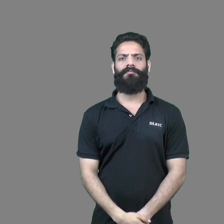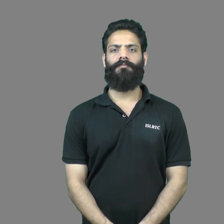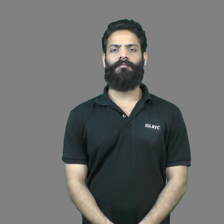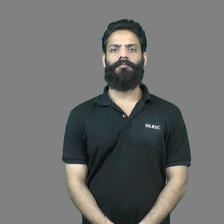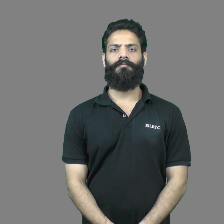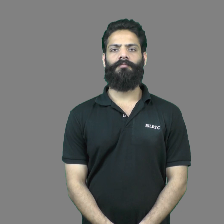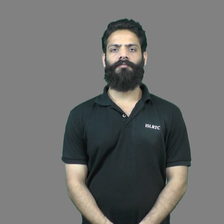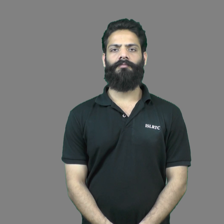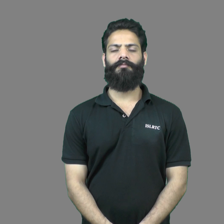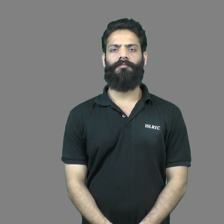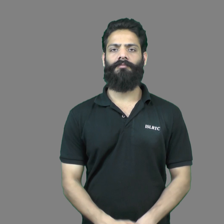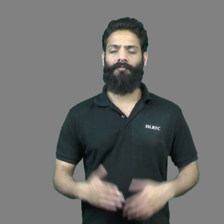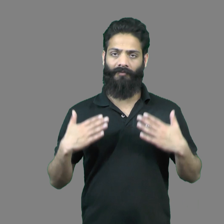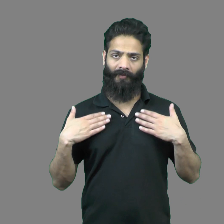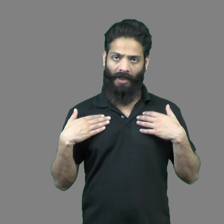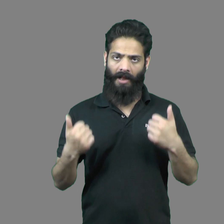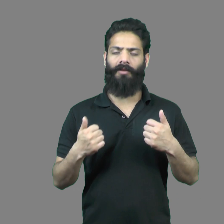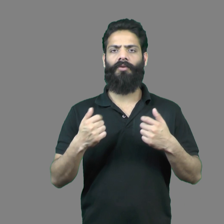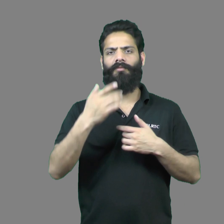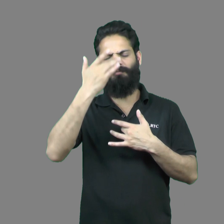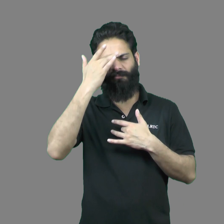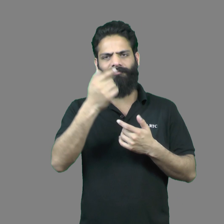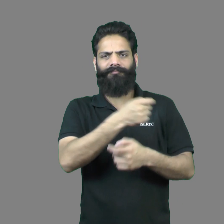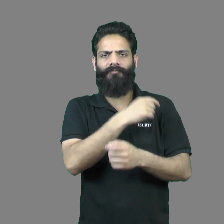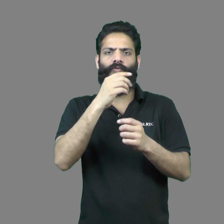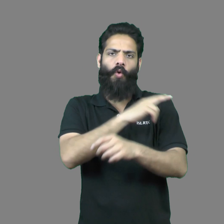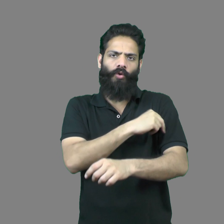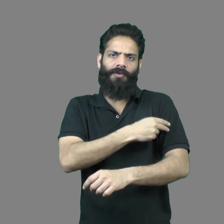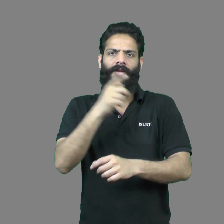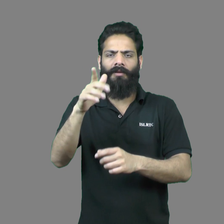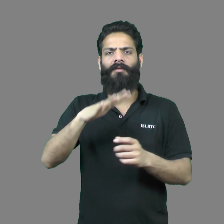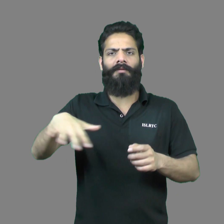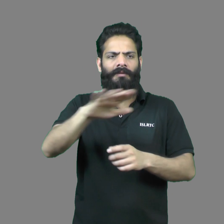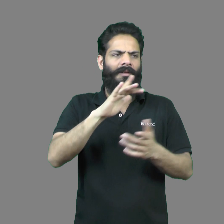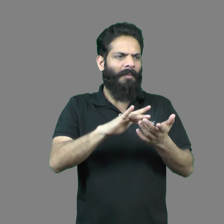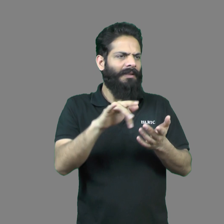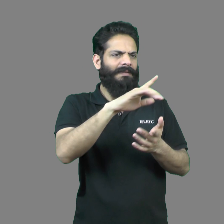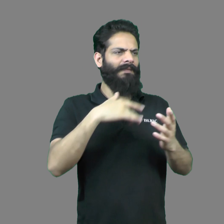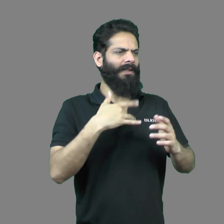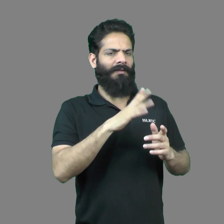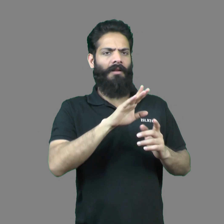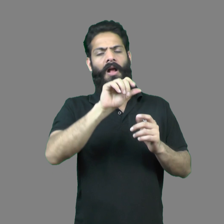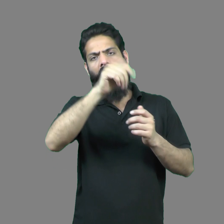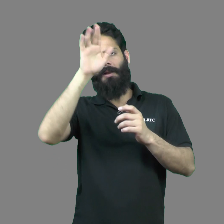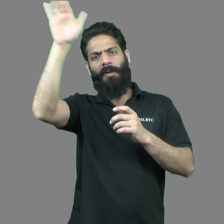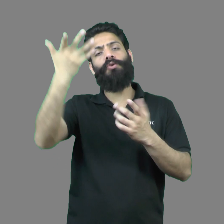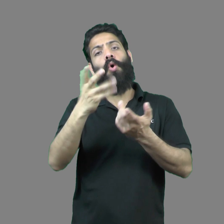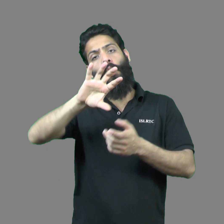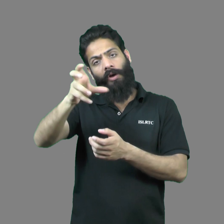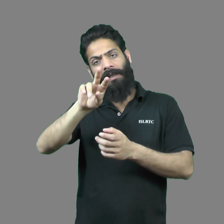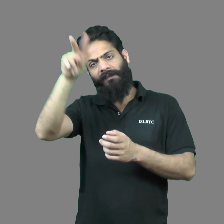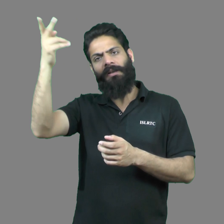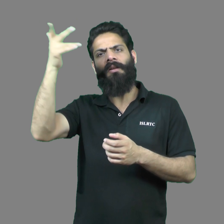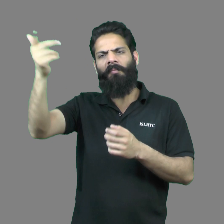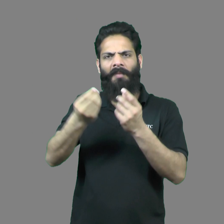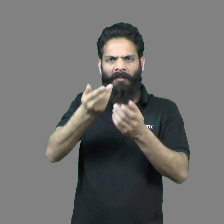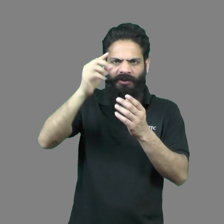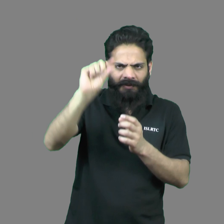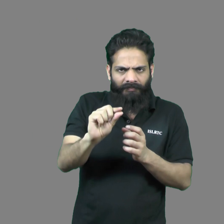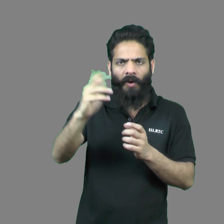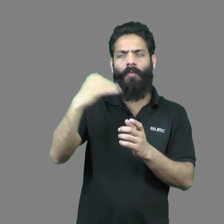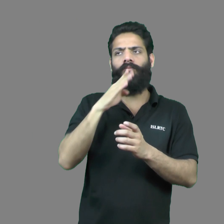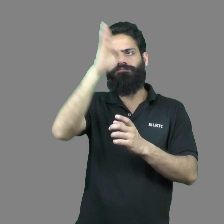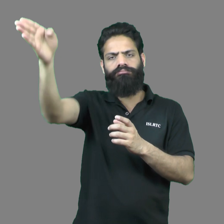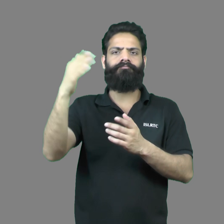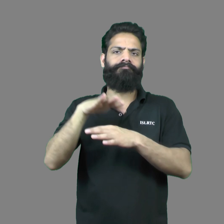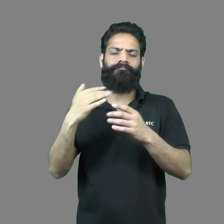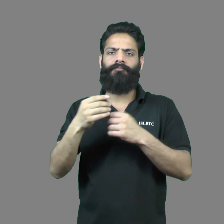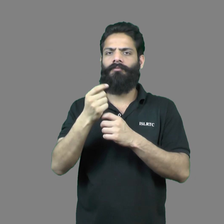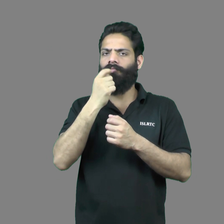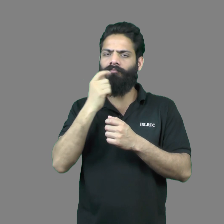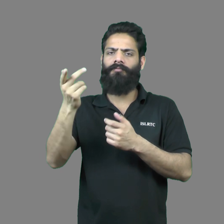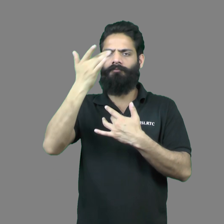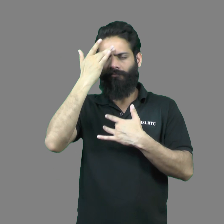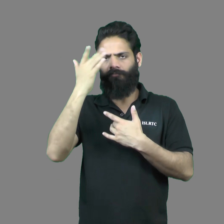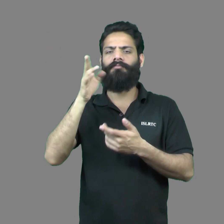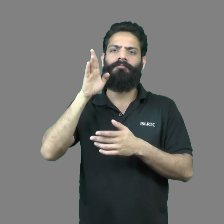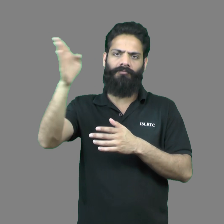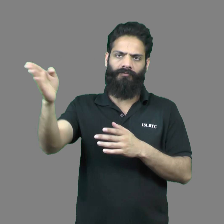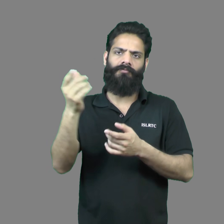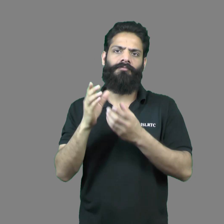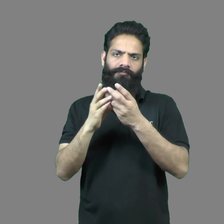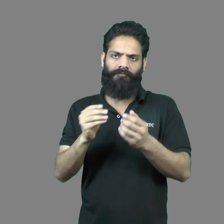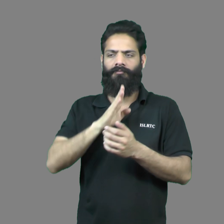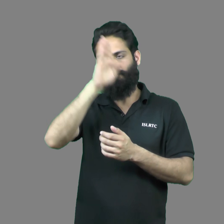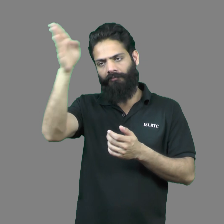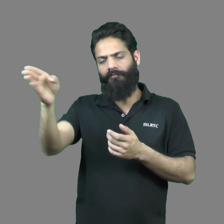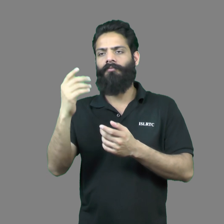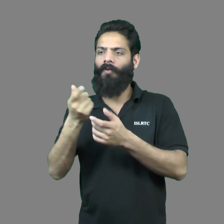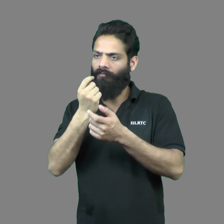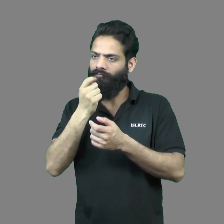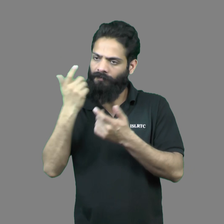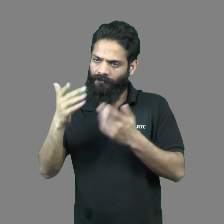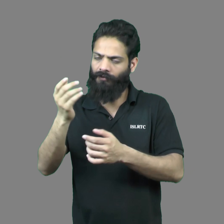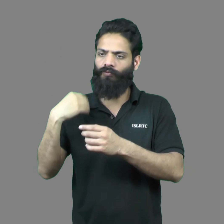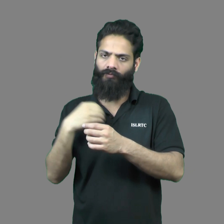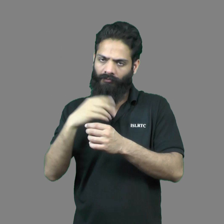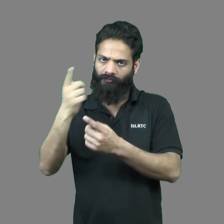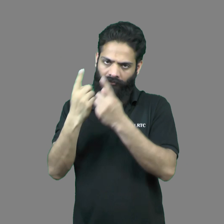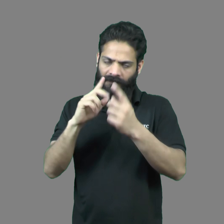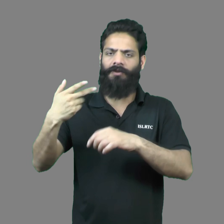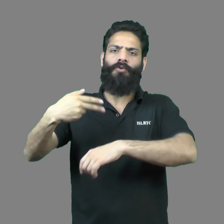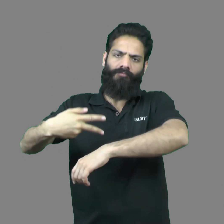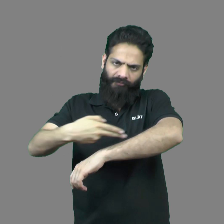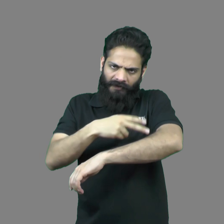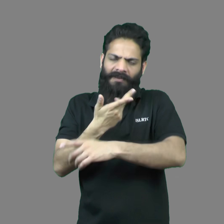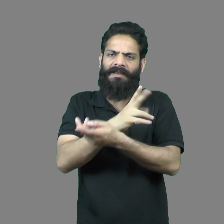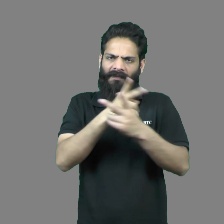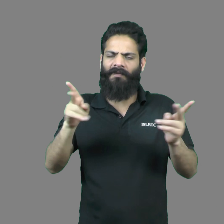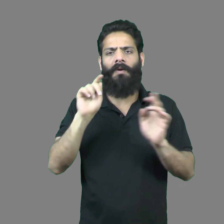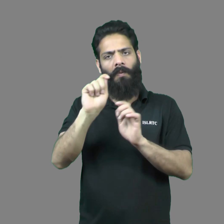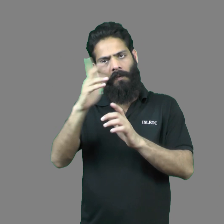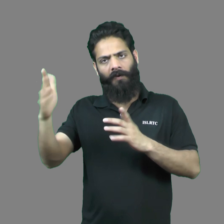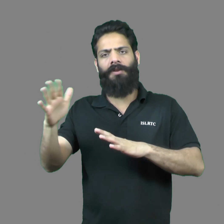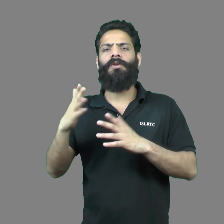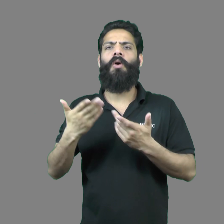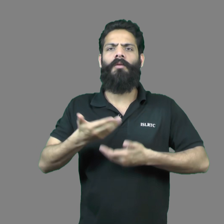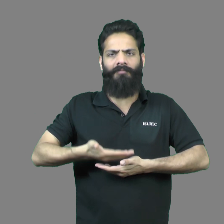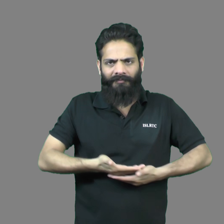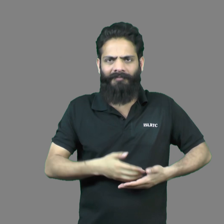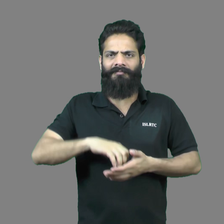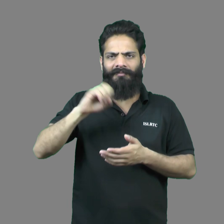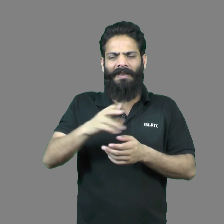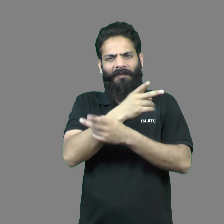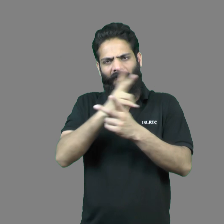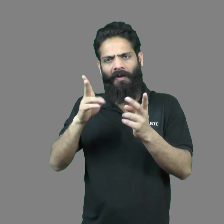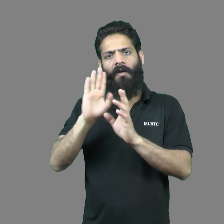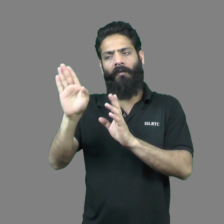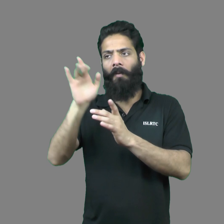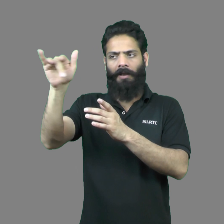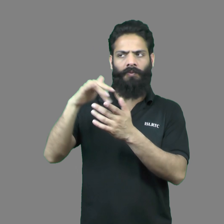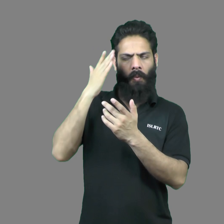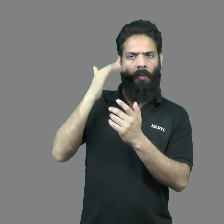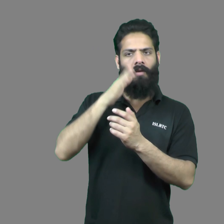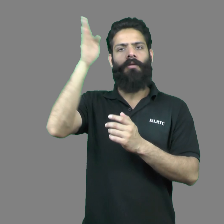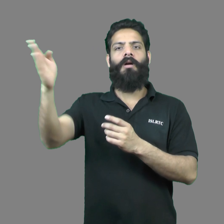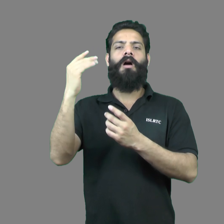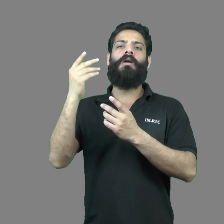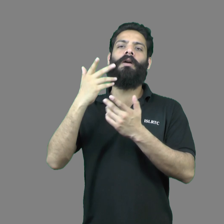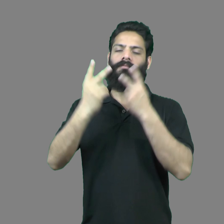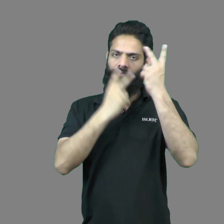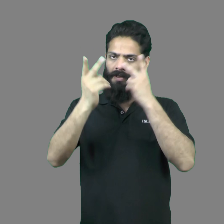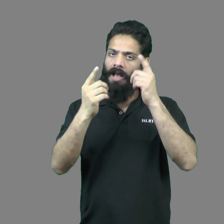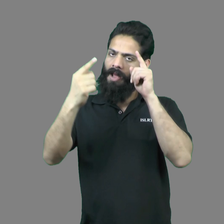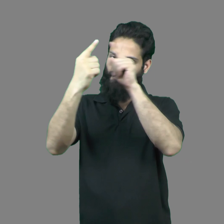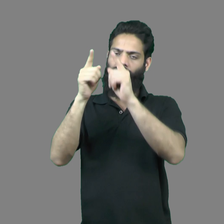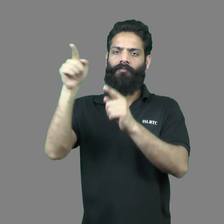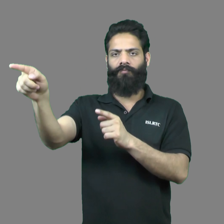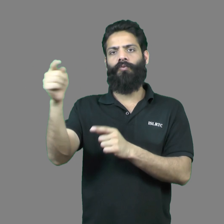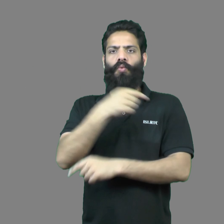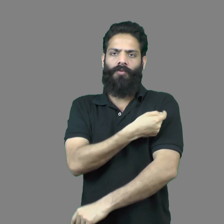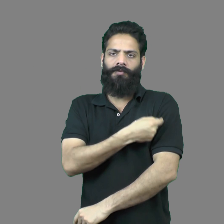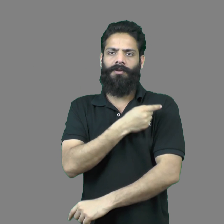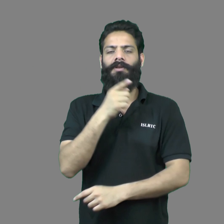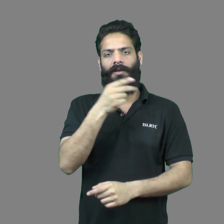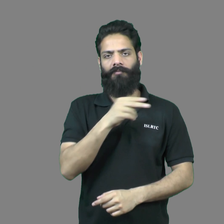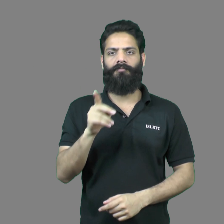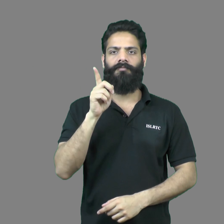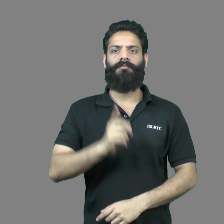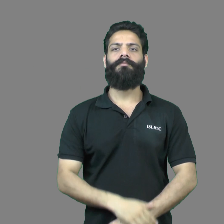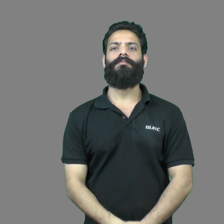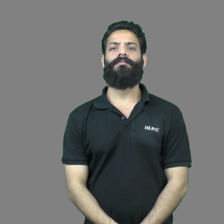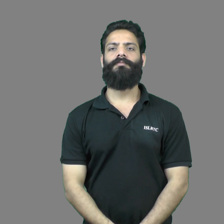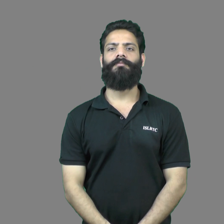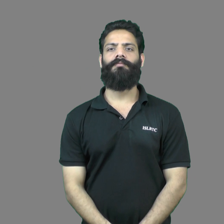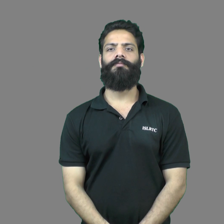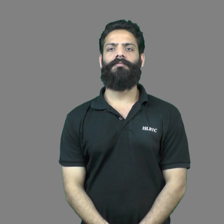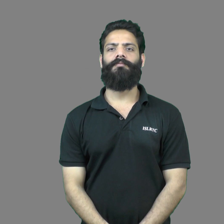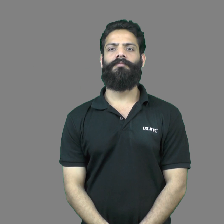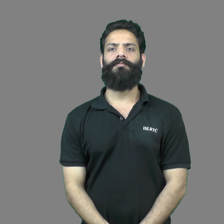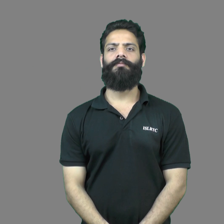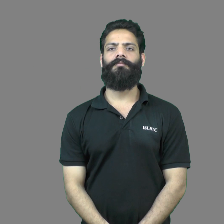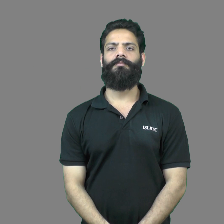Health Tourism or Medical Tourism